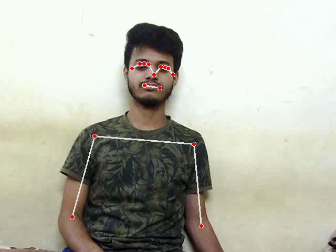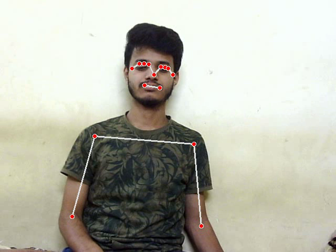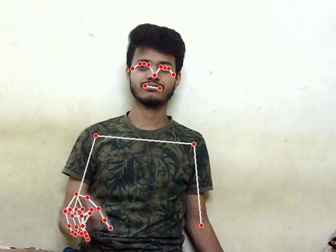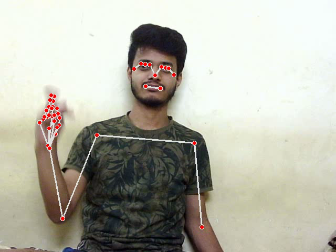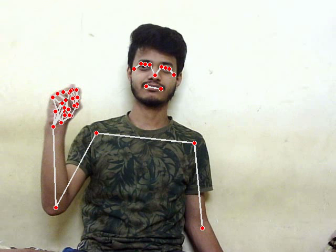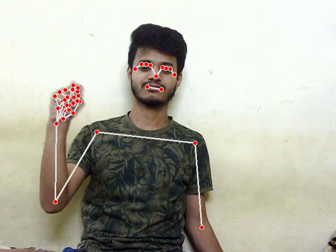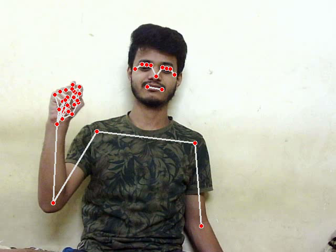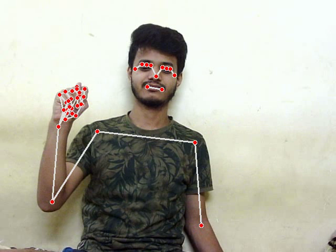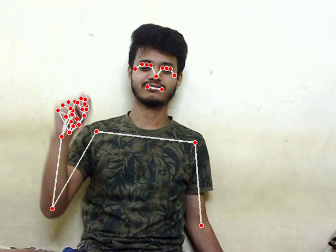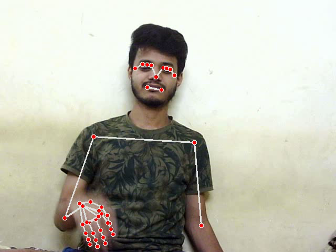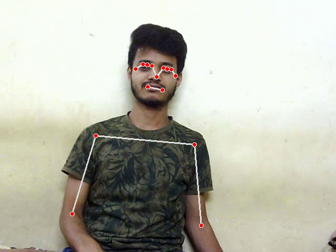bathroom